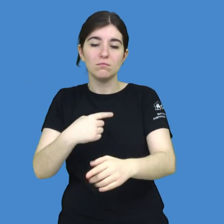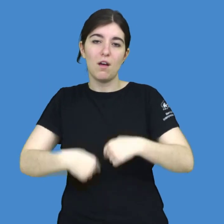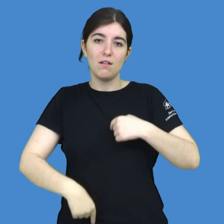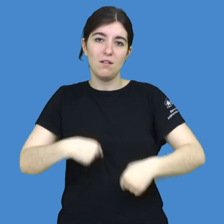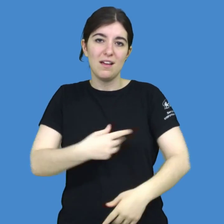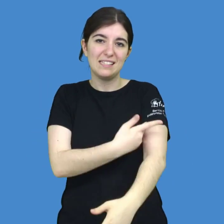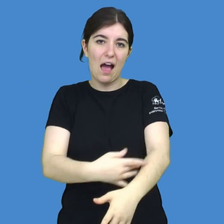circulación